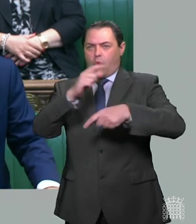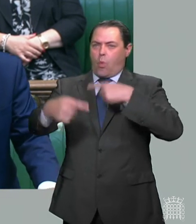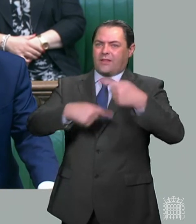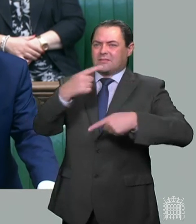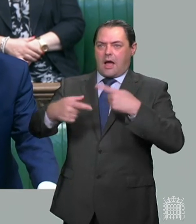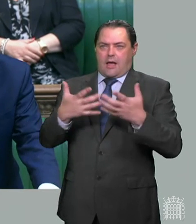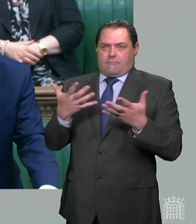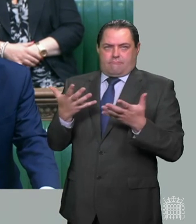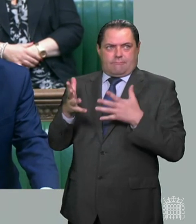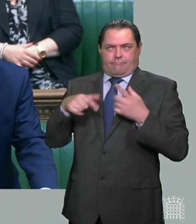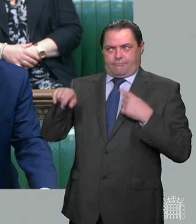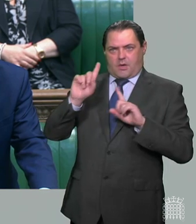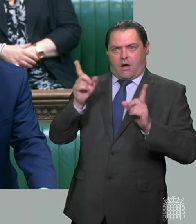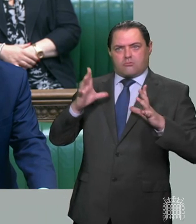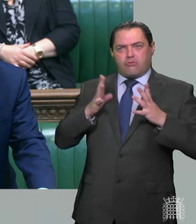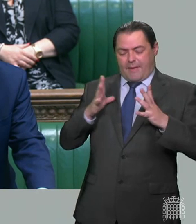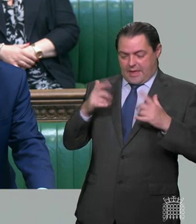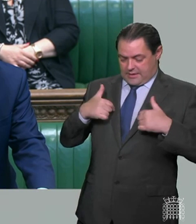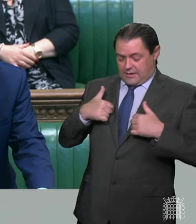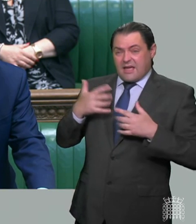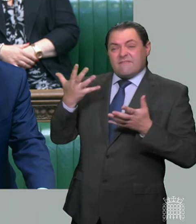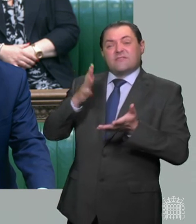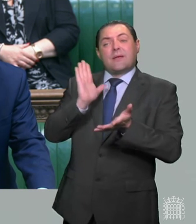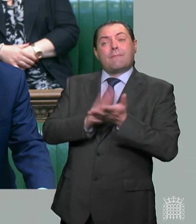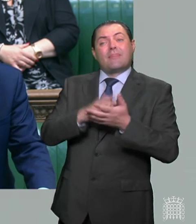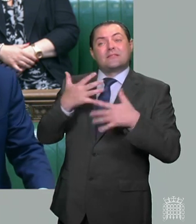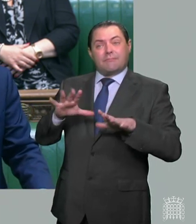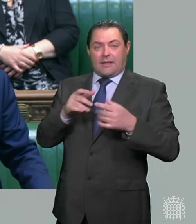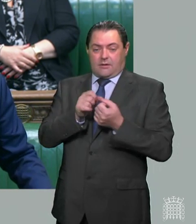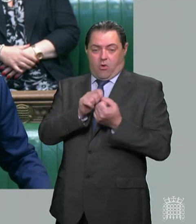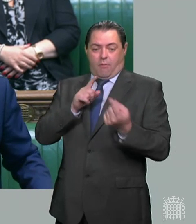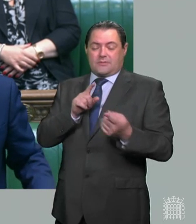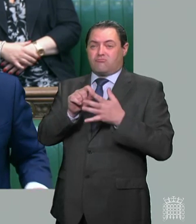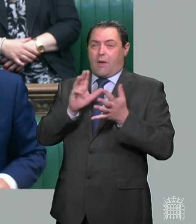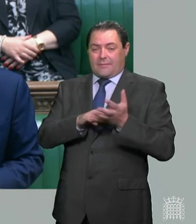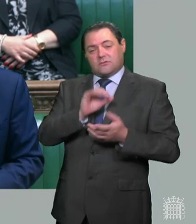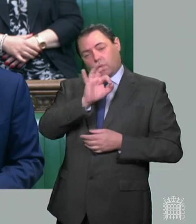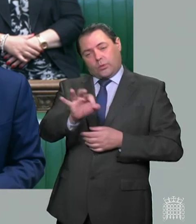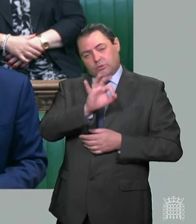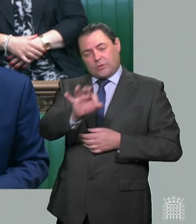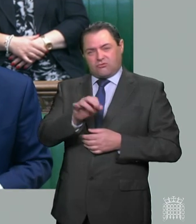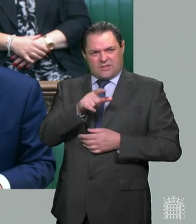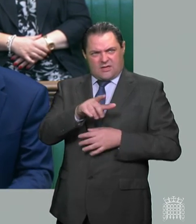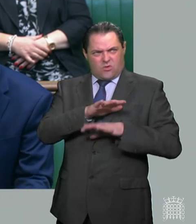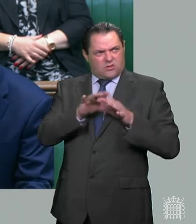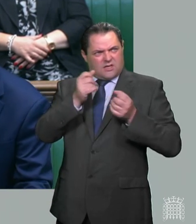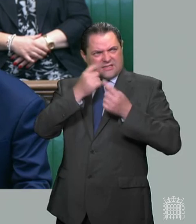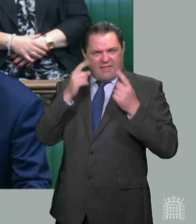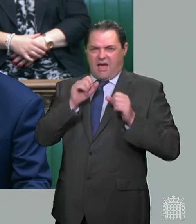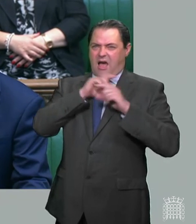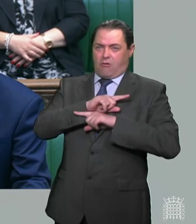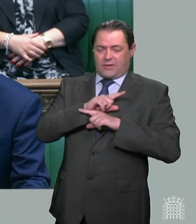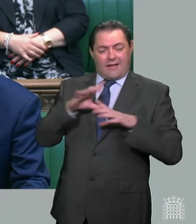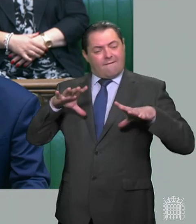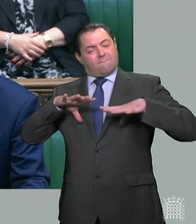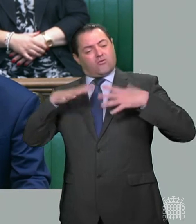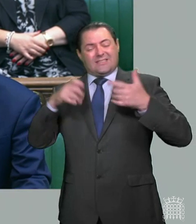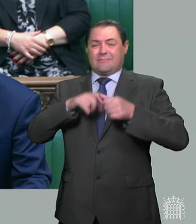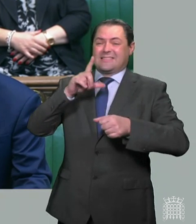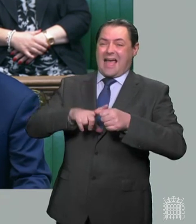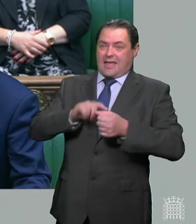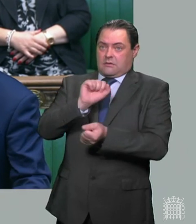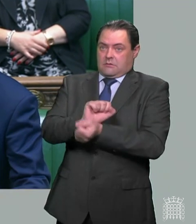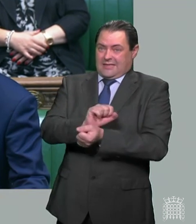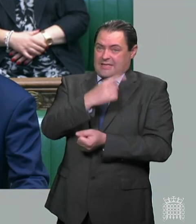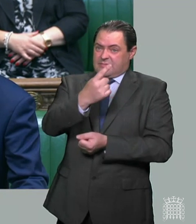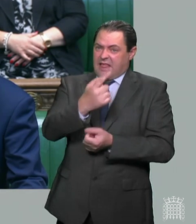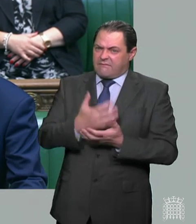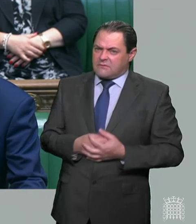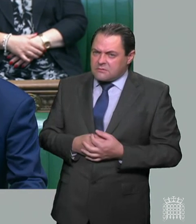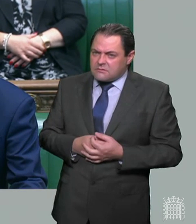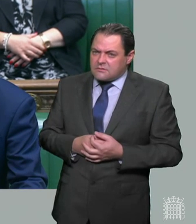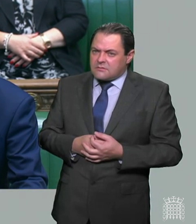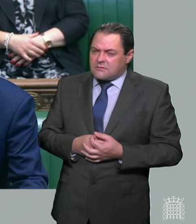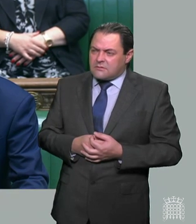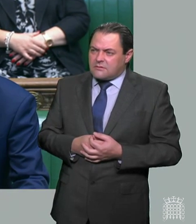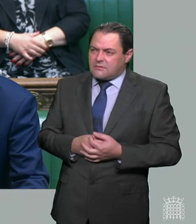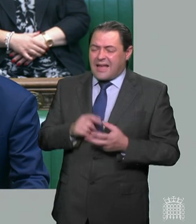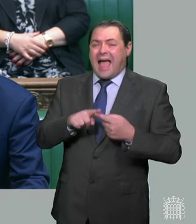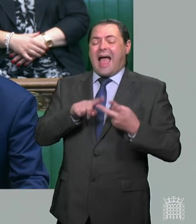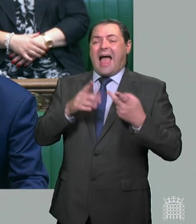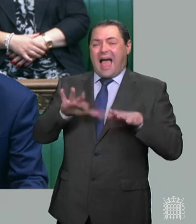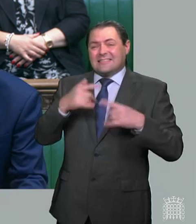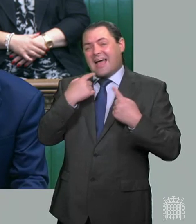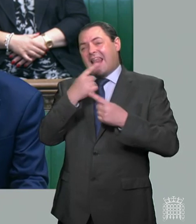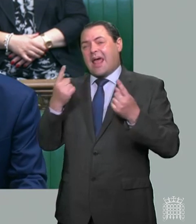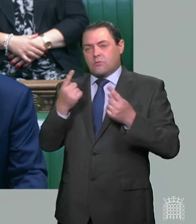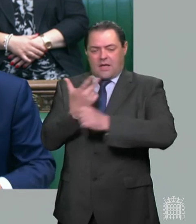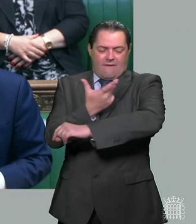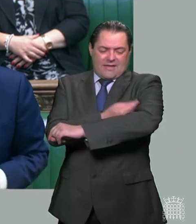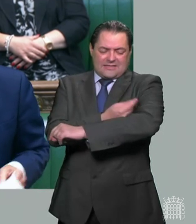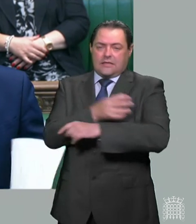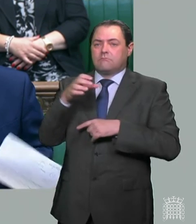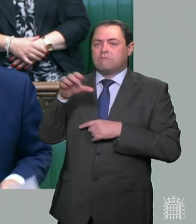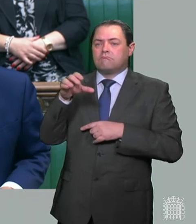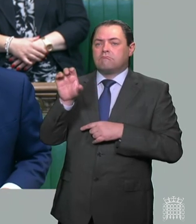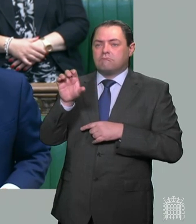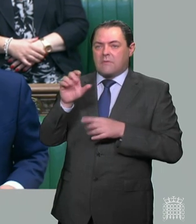I have to say that, even after 15 months of these exchanges, I cannot believe that the Prime Minister does not see the irony of him spending freedom day locked in isolation and announcing plans for a vaccine ID card.